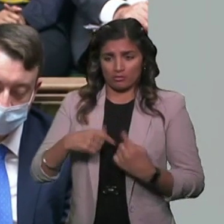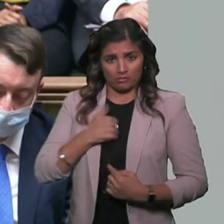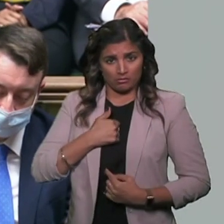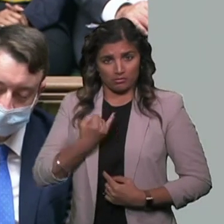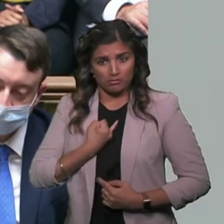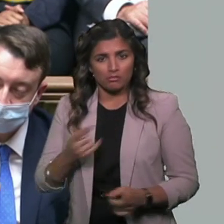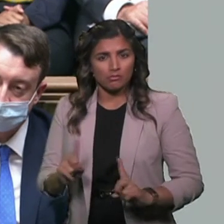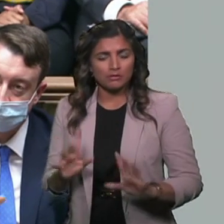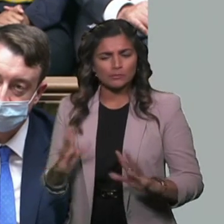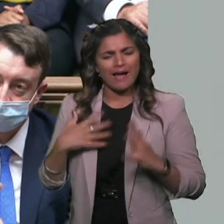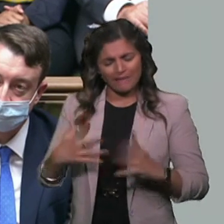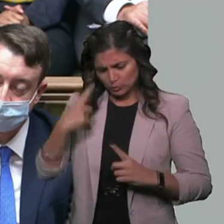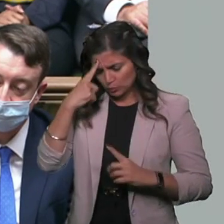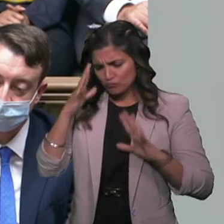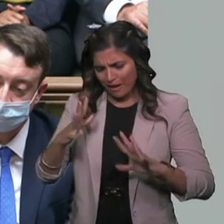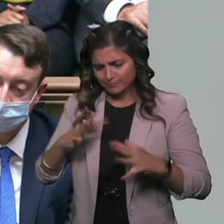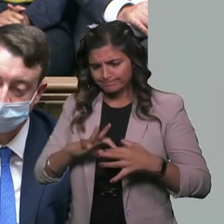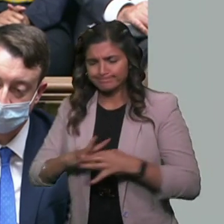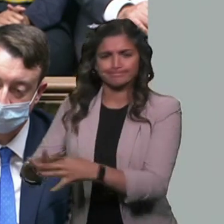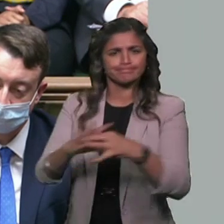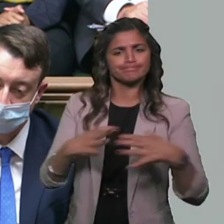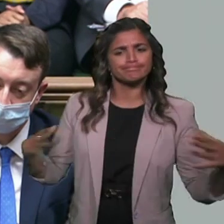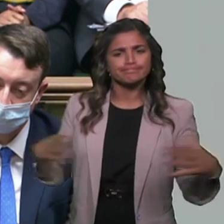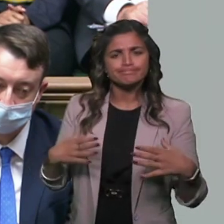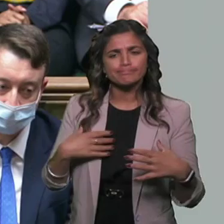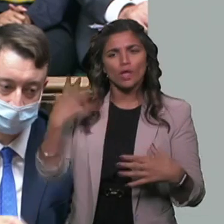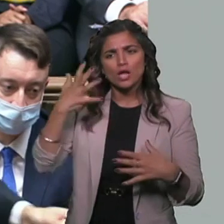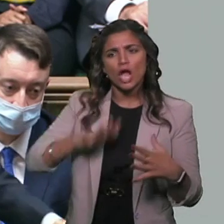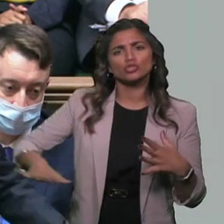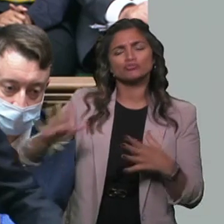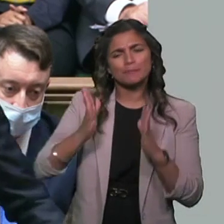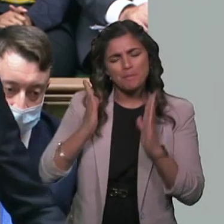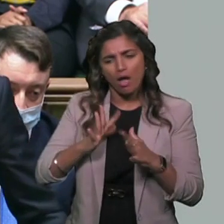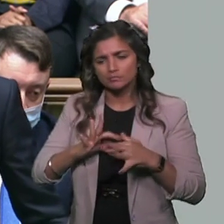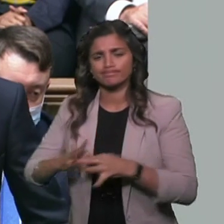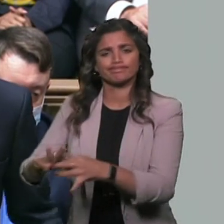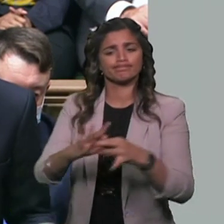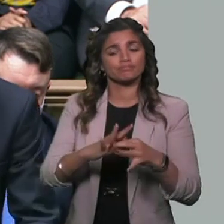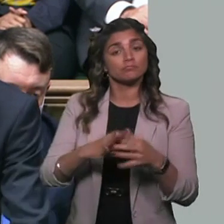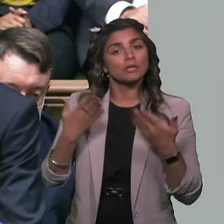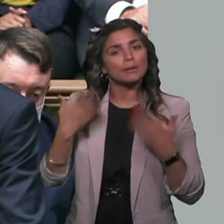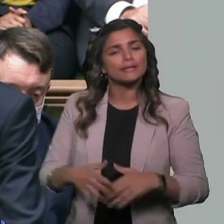We had to show we could pull together as a country, and we did.